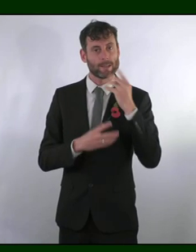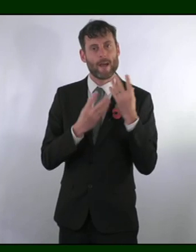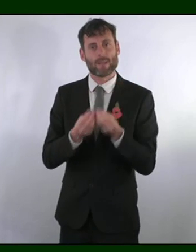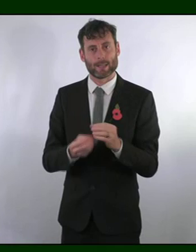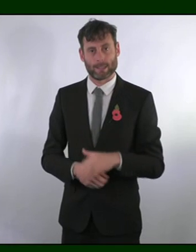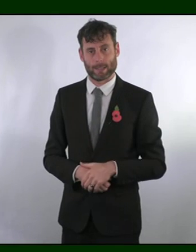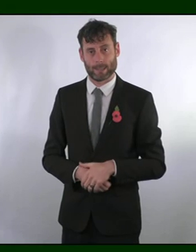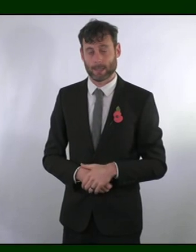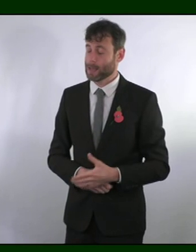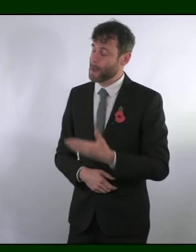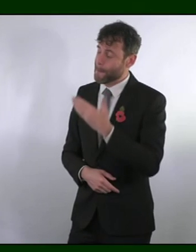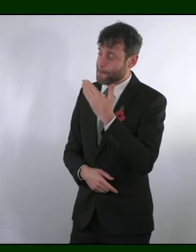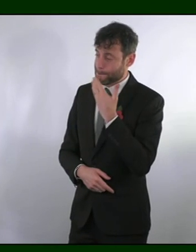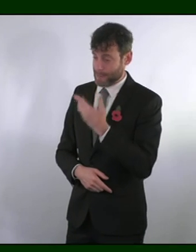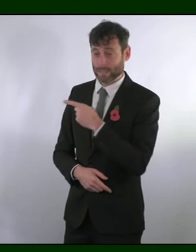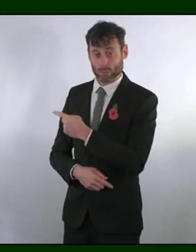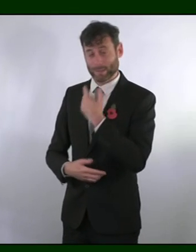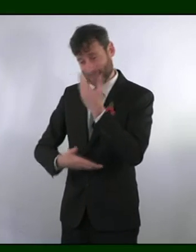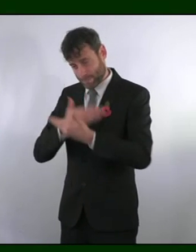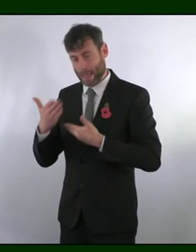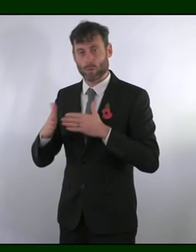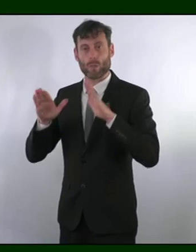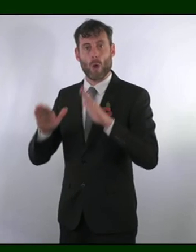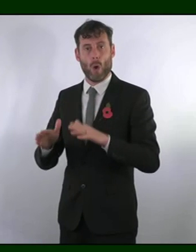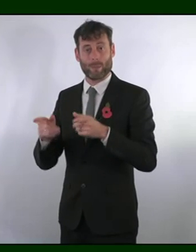Will he put the Home Secretary straight on this one, please?